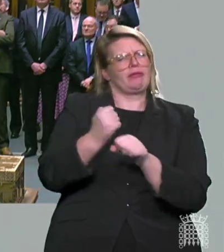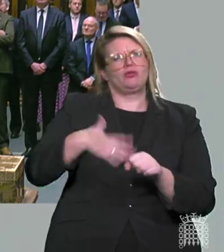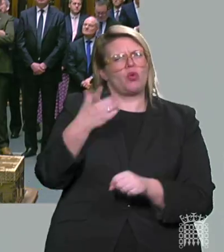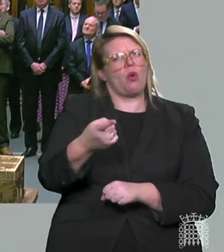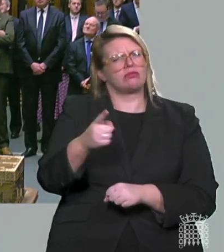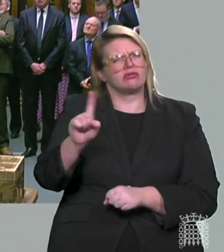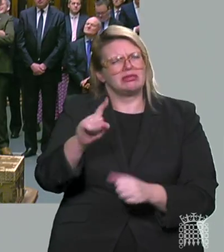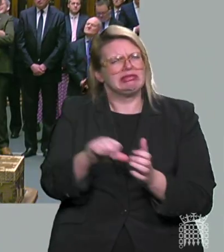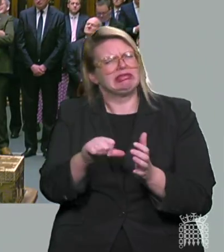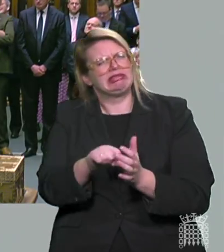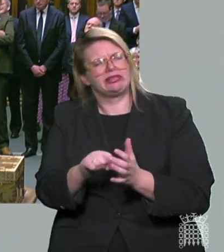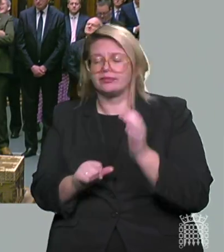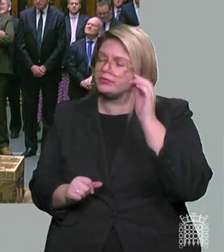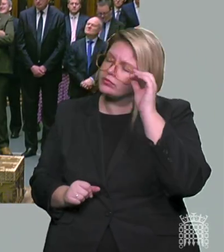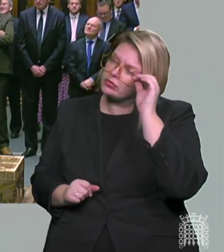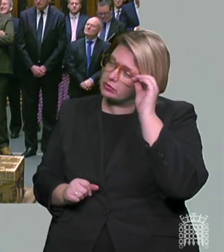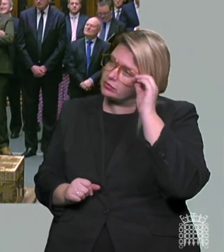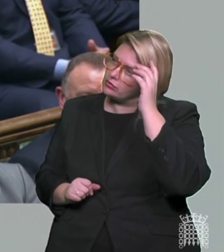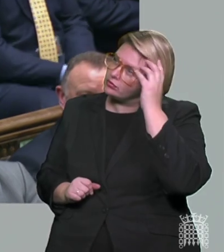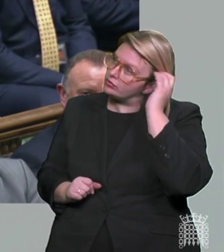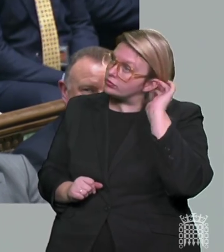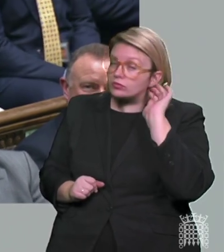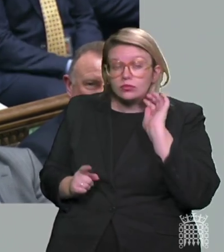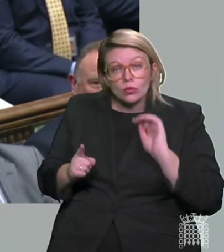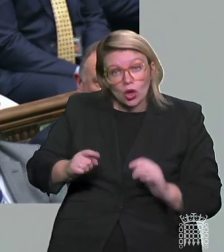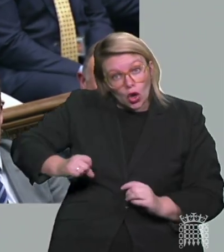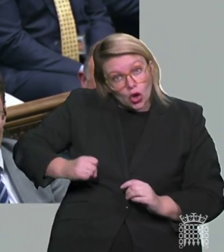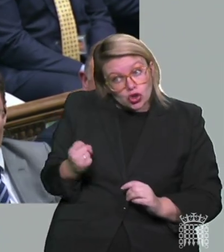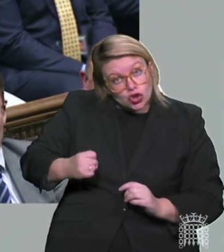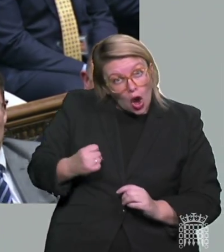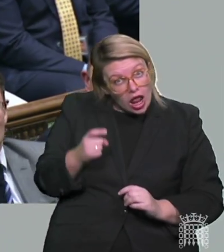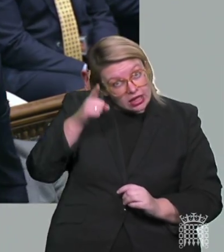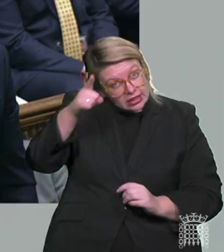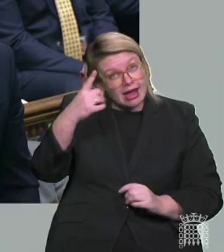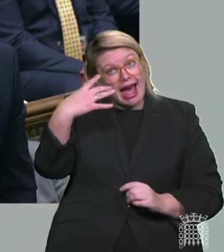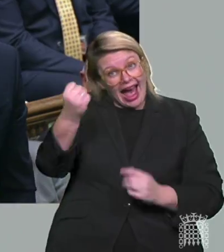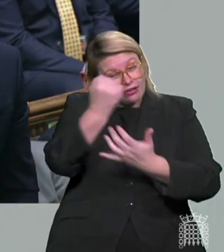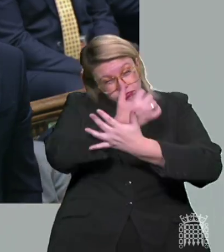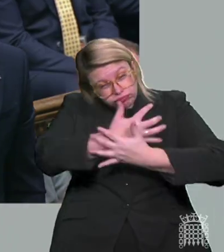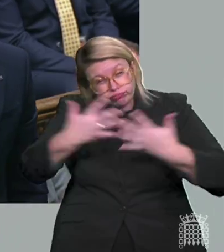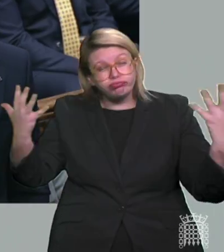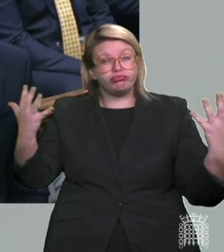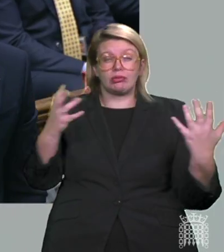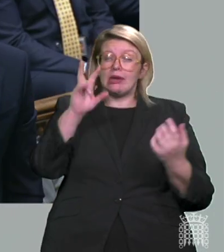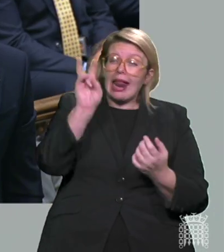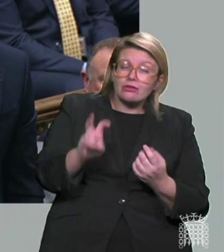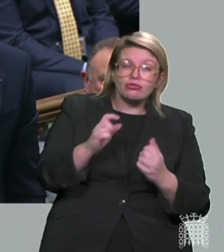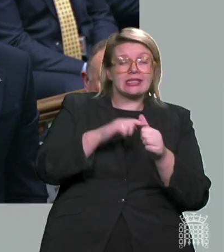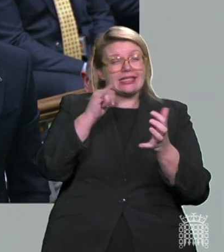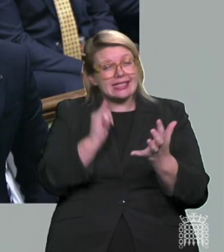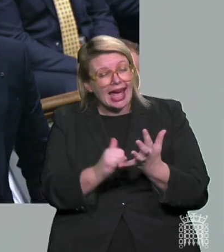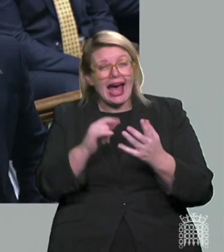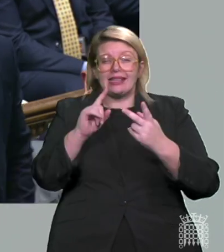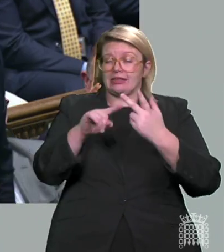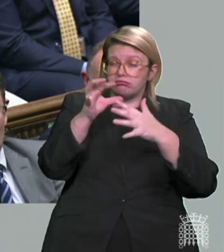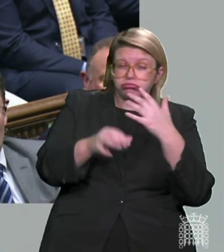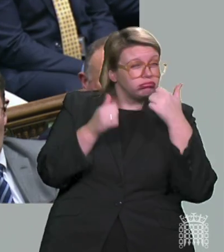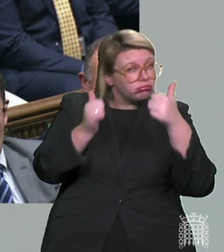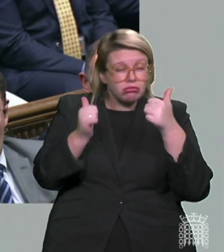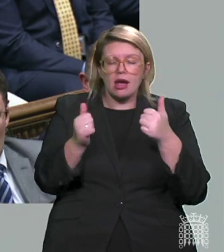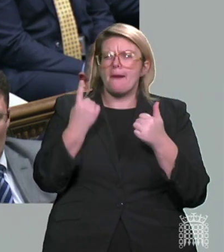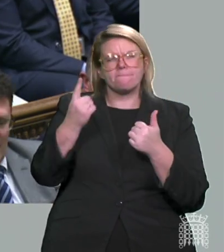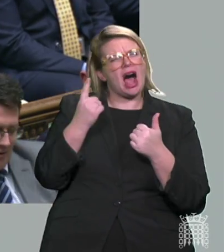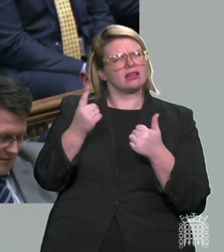If the Prime Minister wants to talk about the fact that Scotland is energy rich but fuel poor on Westminster’s watch, I am more than happy to do that.